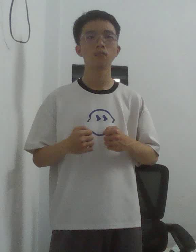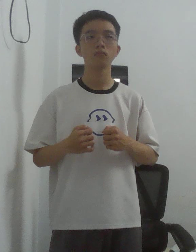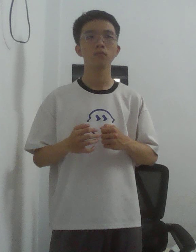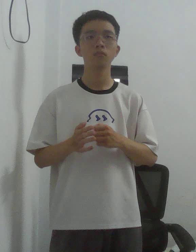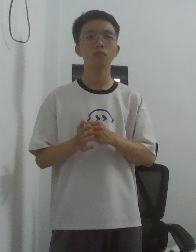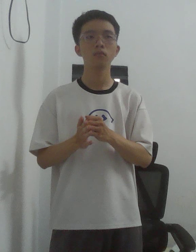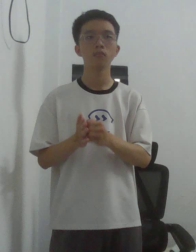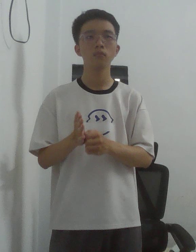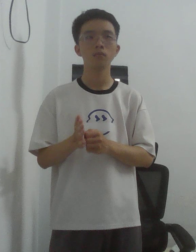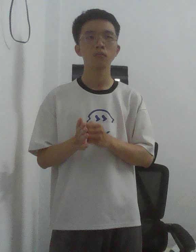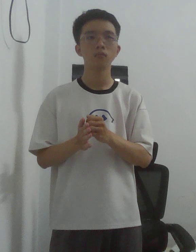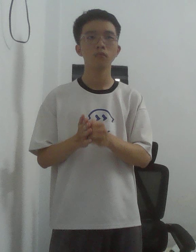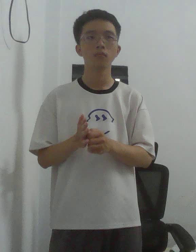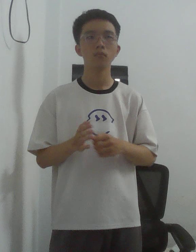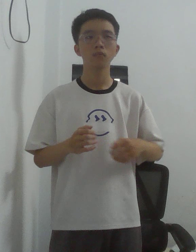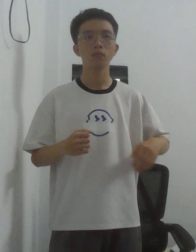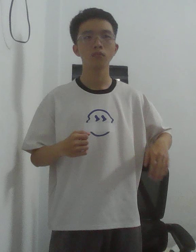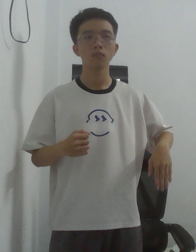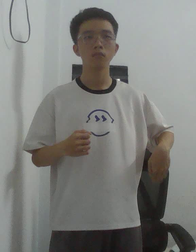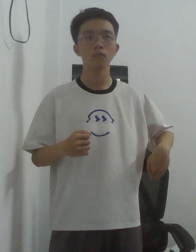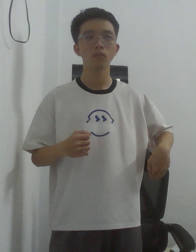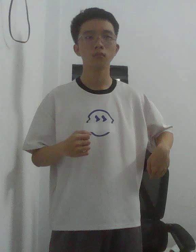thang sau